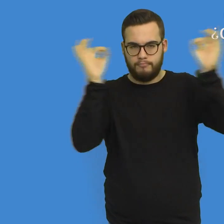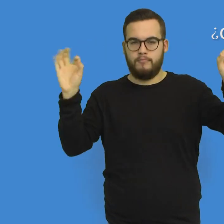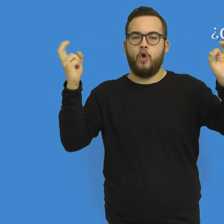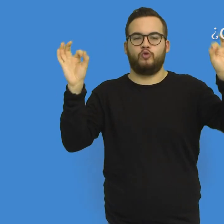otro